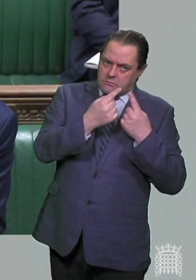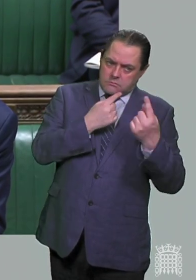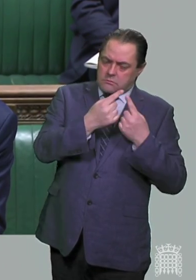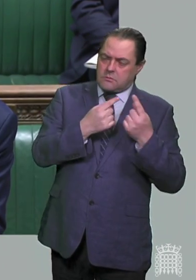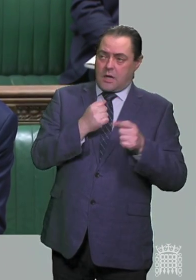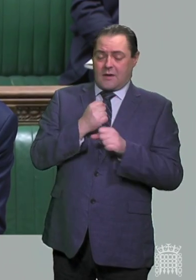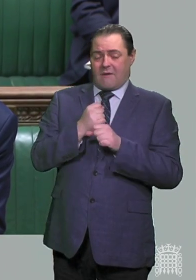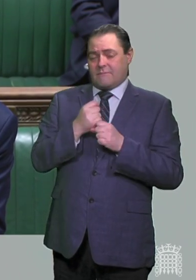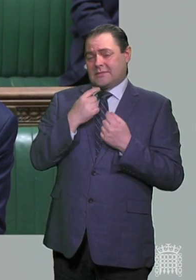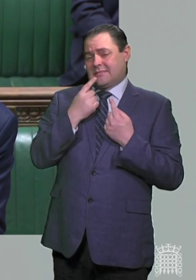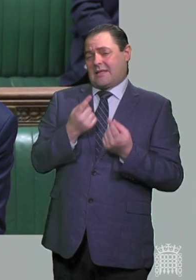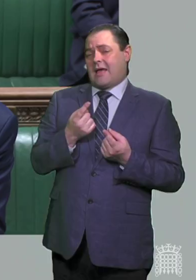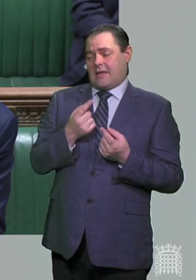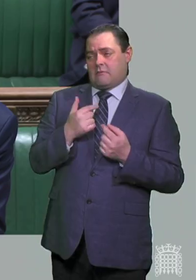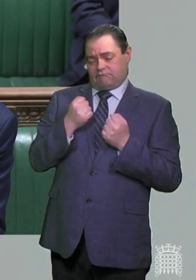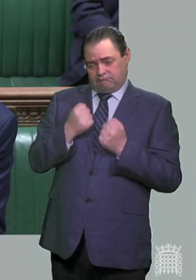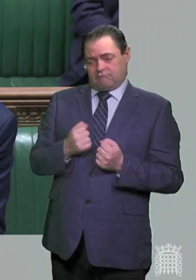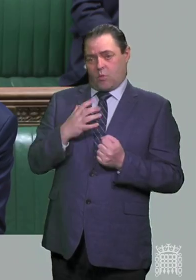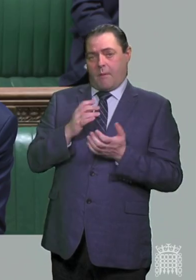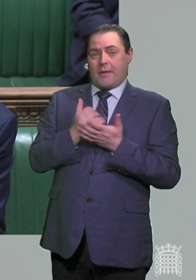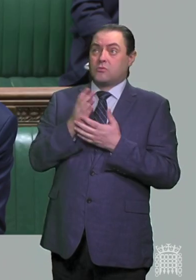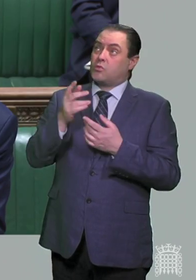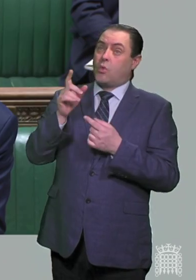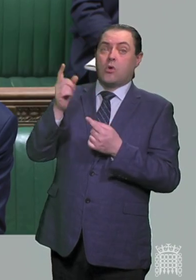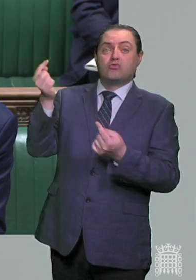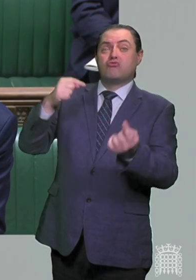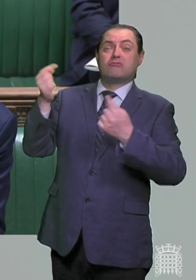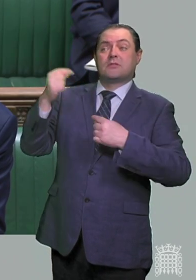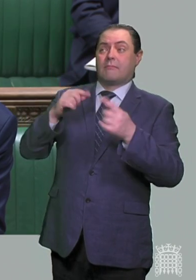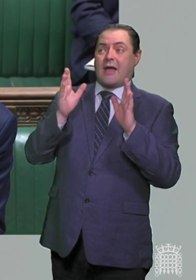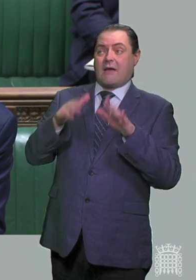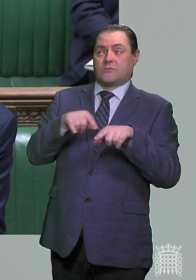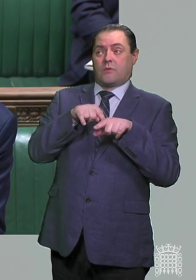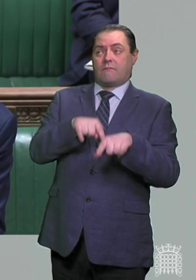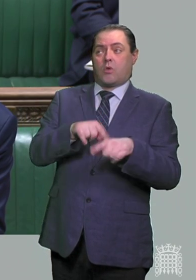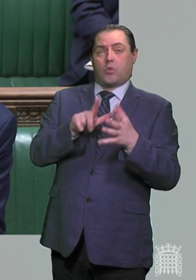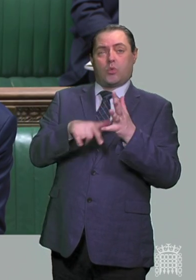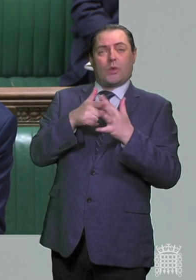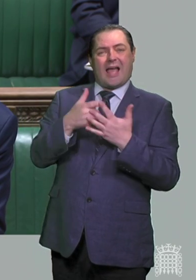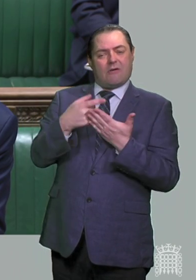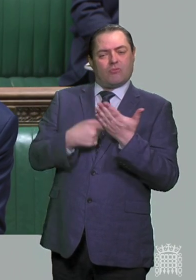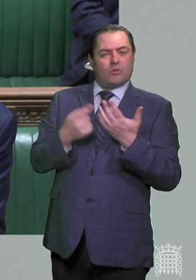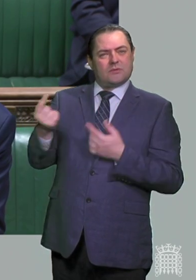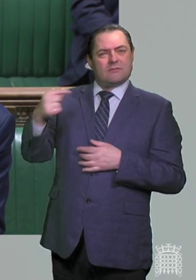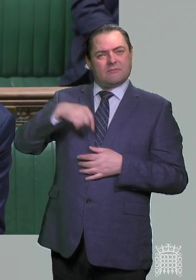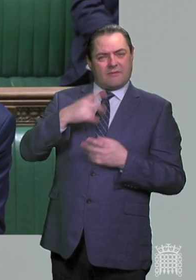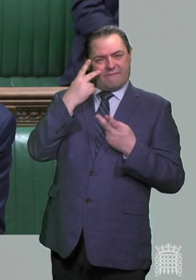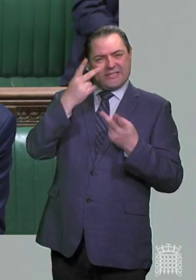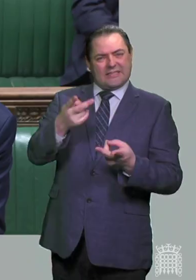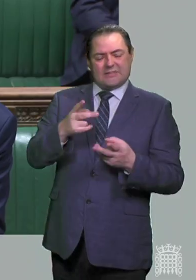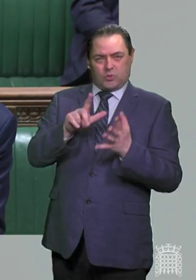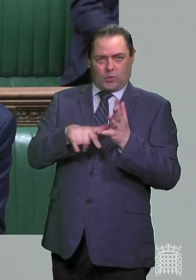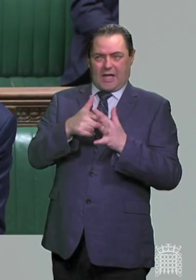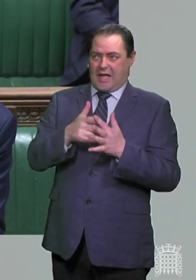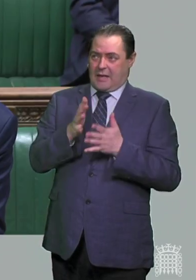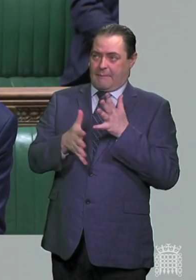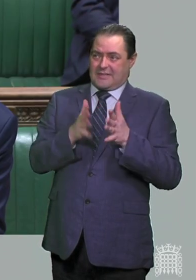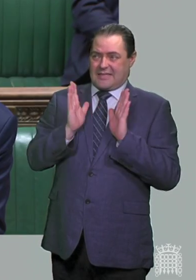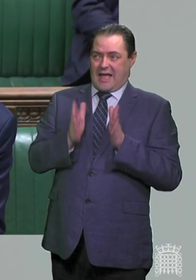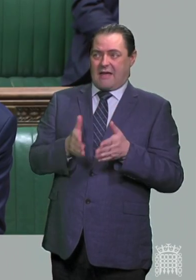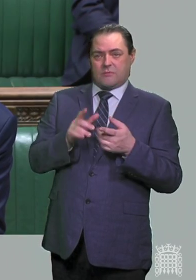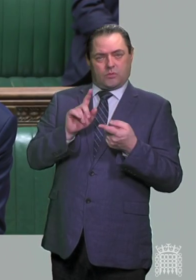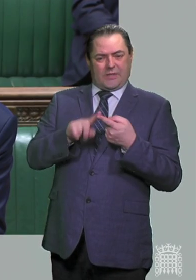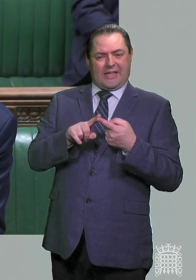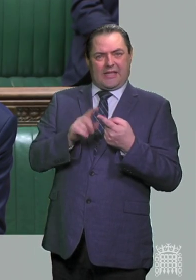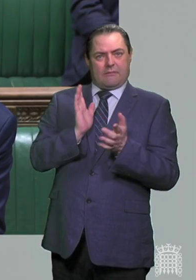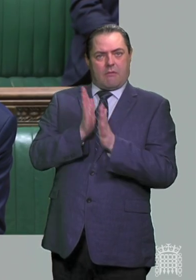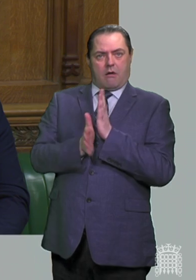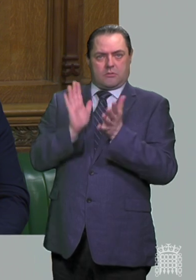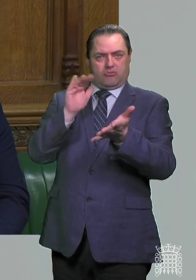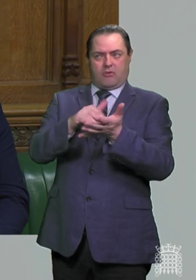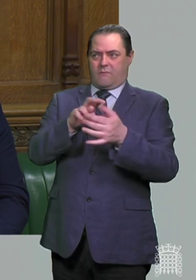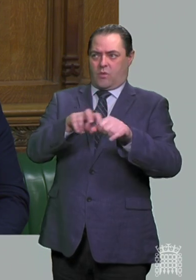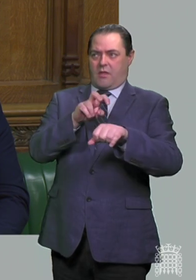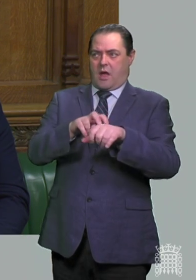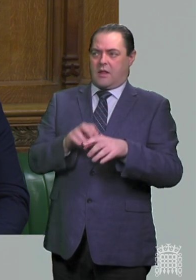The Government’s position is that we are determined to make sure that tourists understand that they will need to comply with UK immigration requirements to visit the UK, and that means that they will need that travel authorisation to go to Northern Ireland.